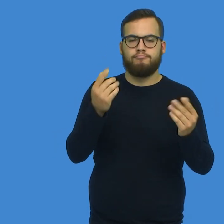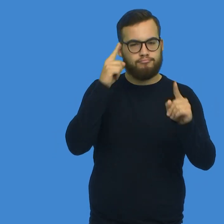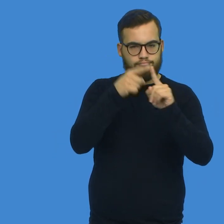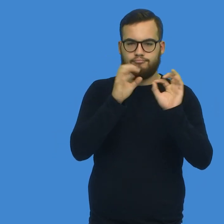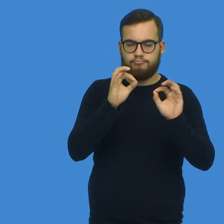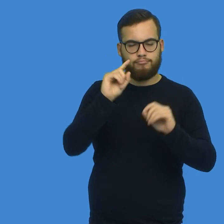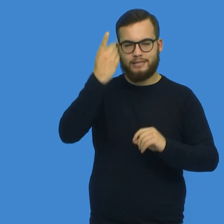objetivo